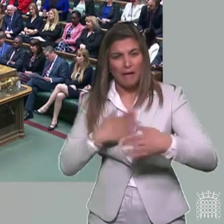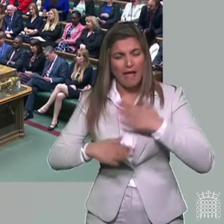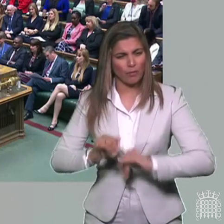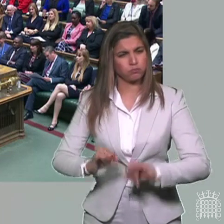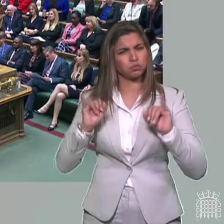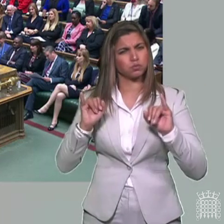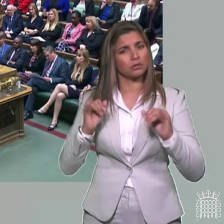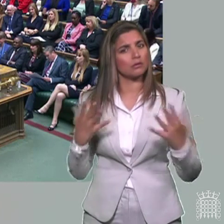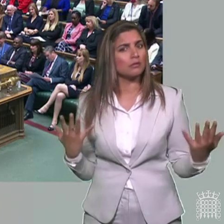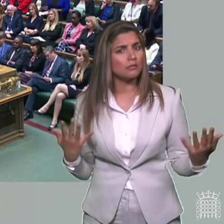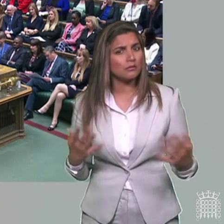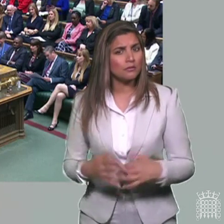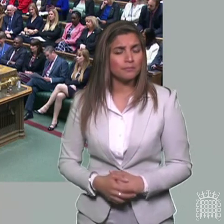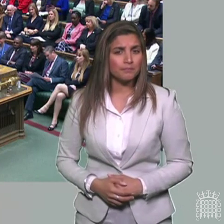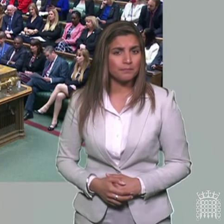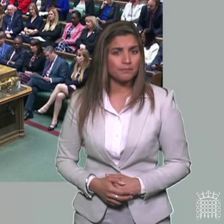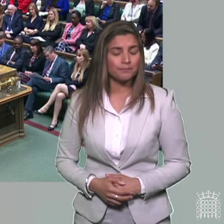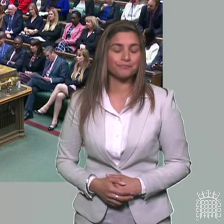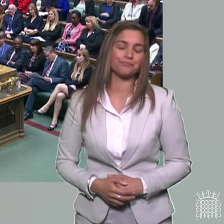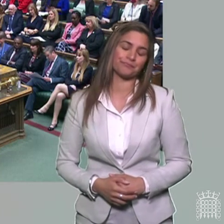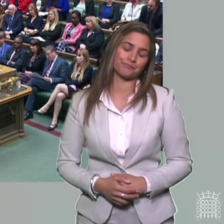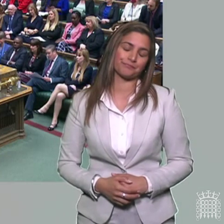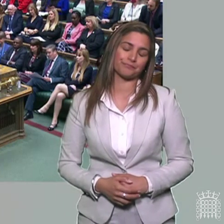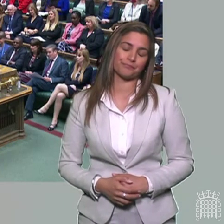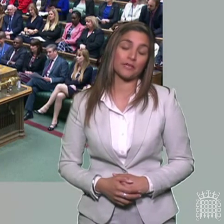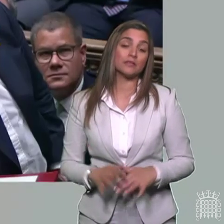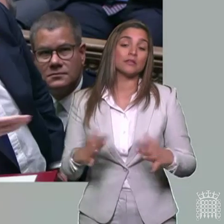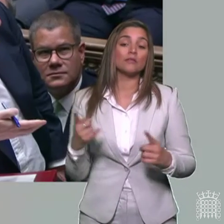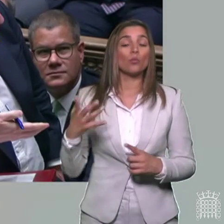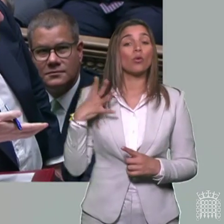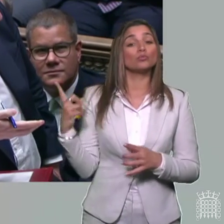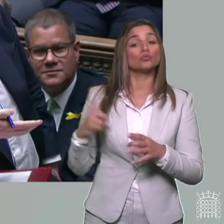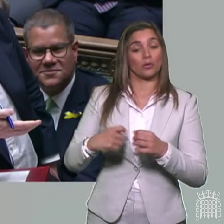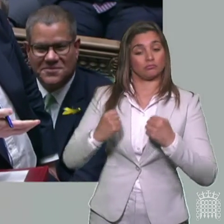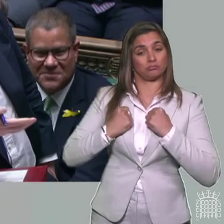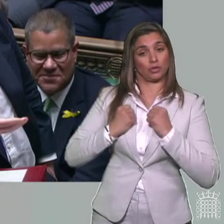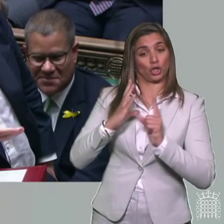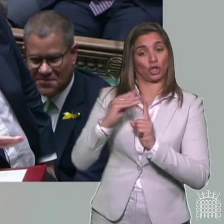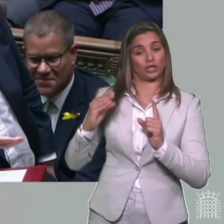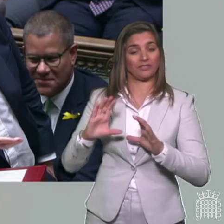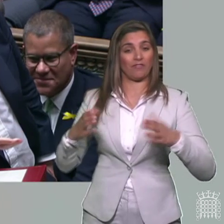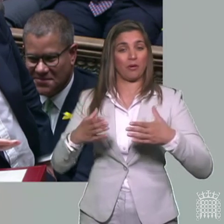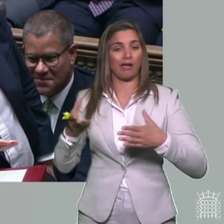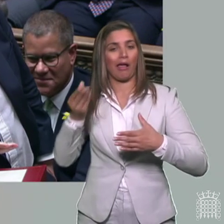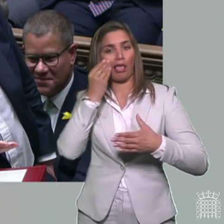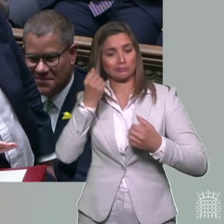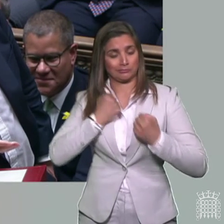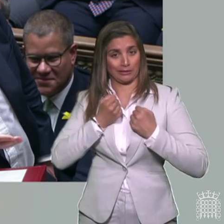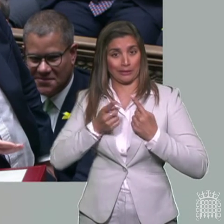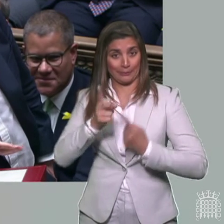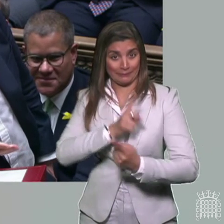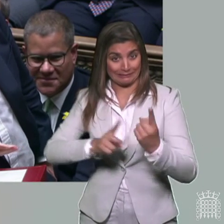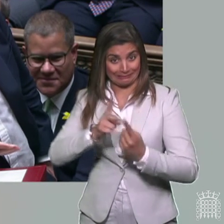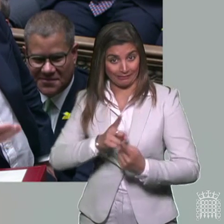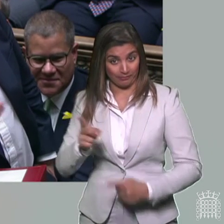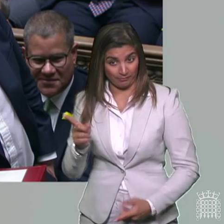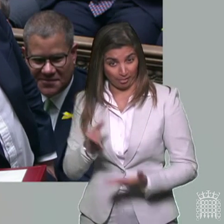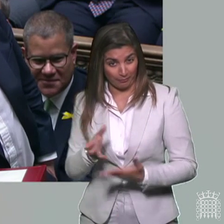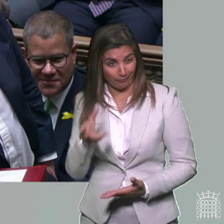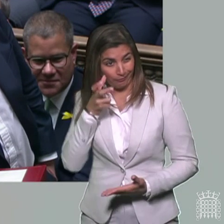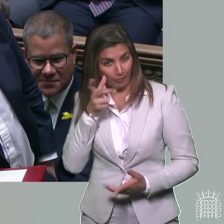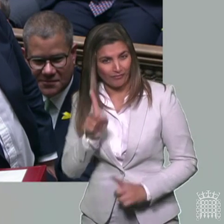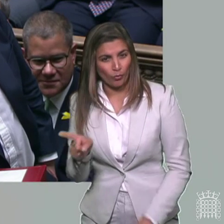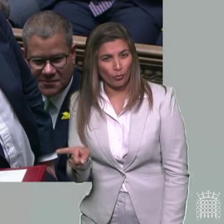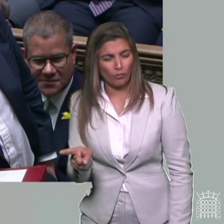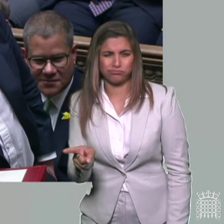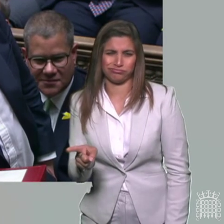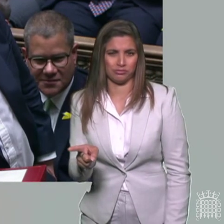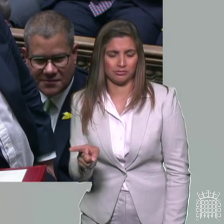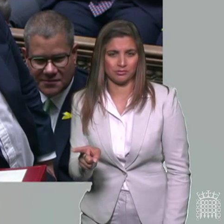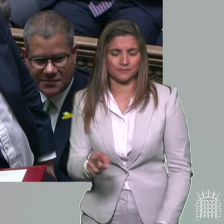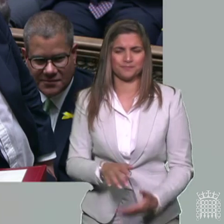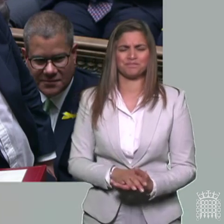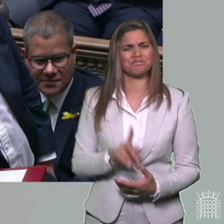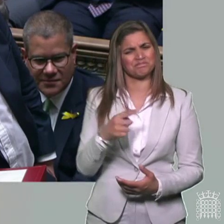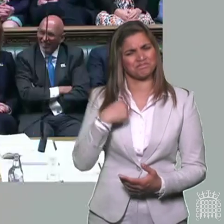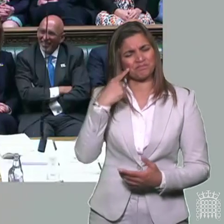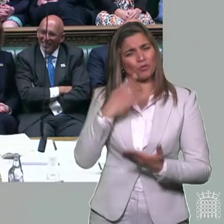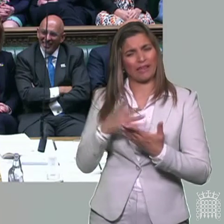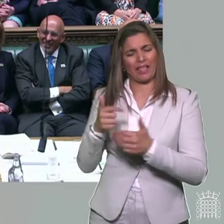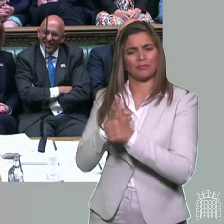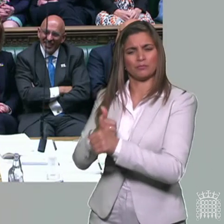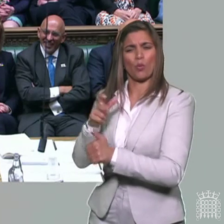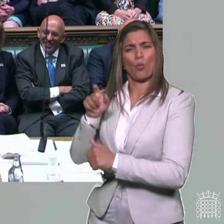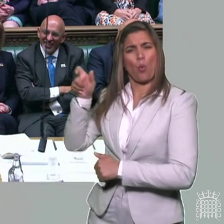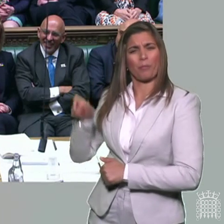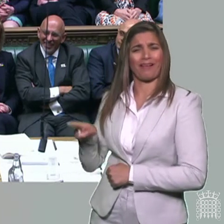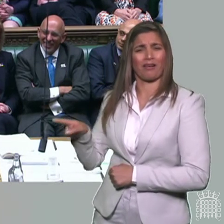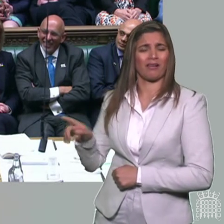If the right honourable and learned Gentleman wants to join the Conservative party and come and listen to the meetings of the Conservative party, he is welcome to do it, but, as I say, I think he is a Corbynista in an Islington suit.